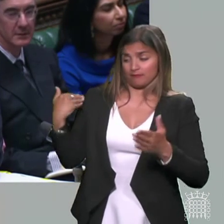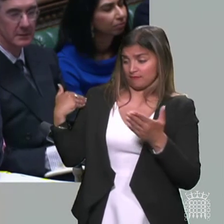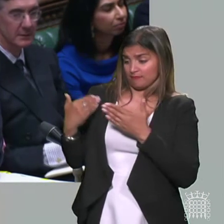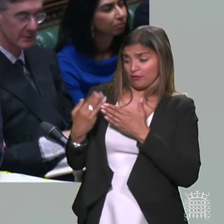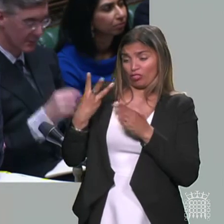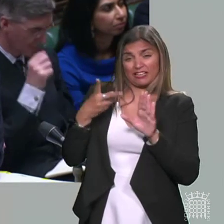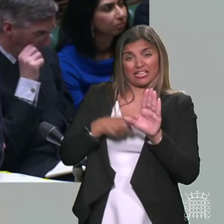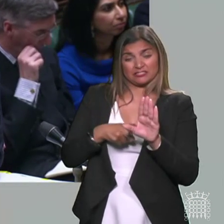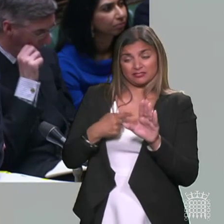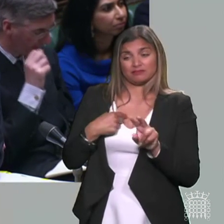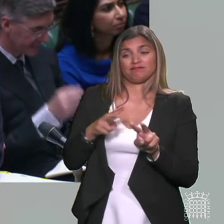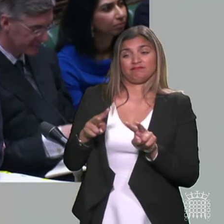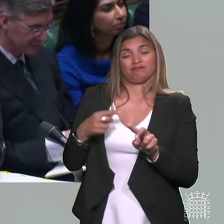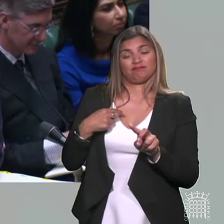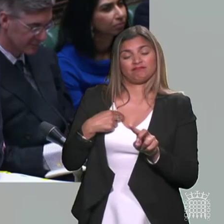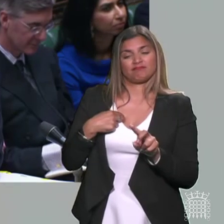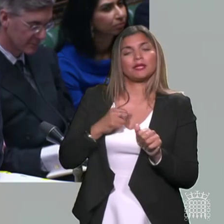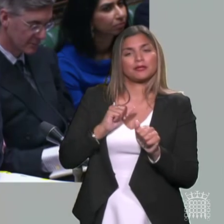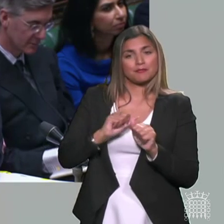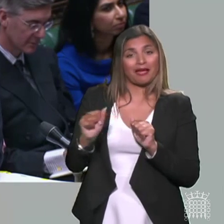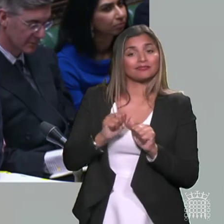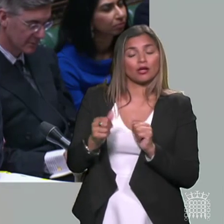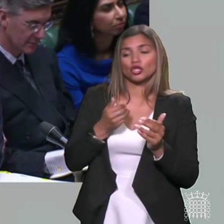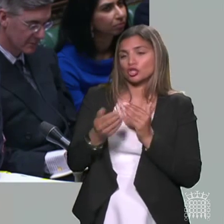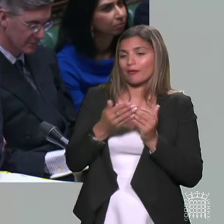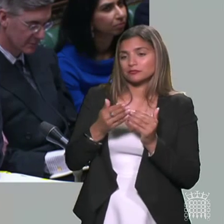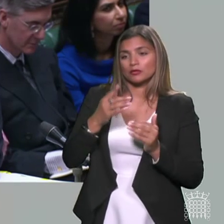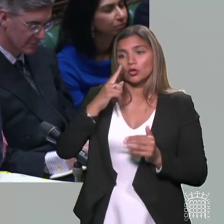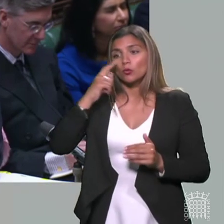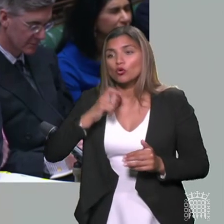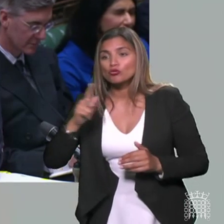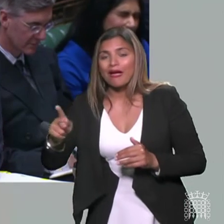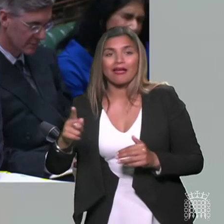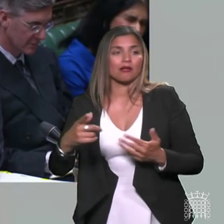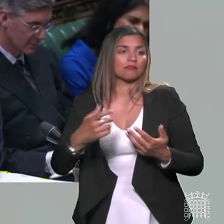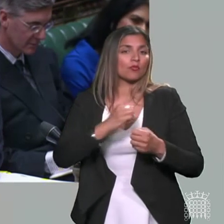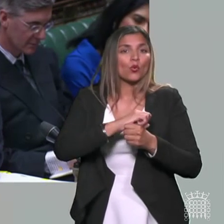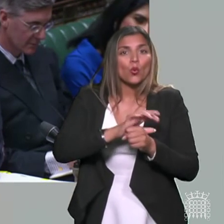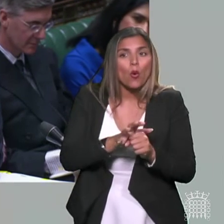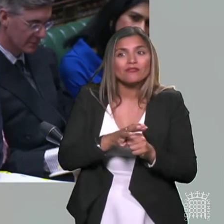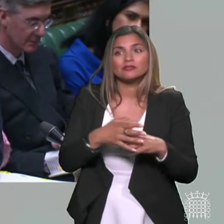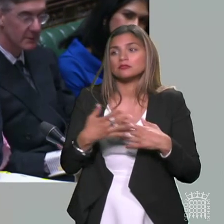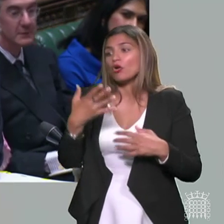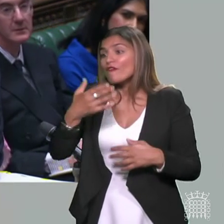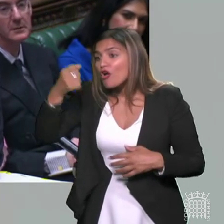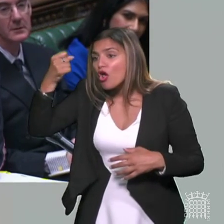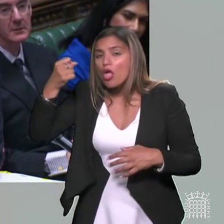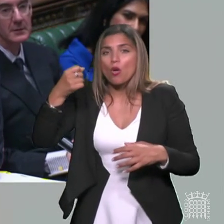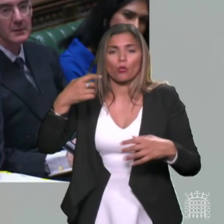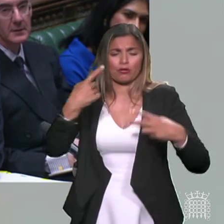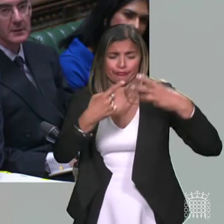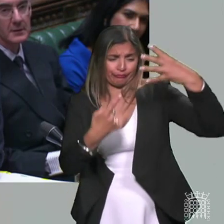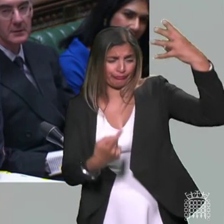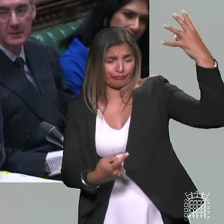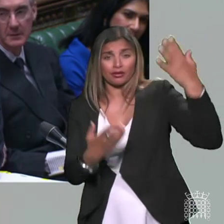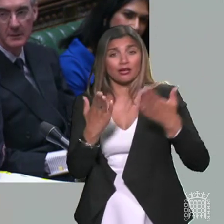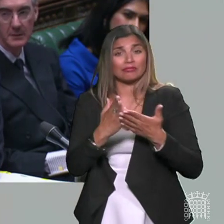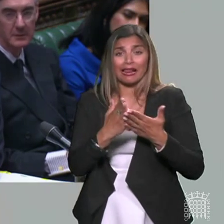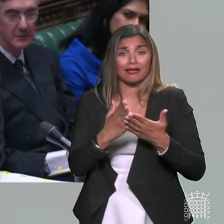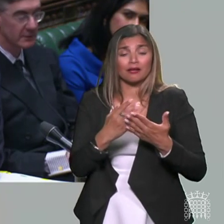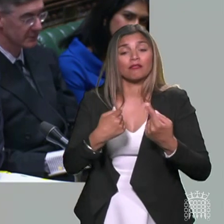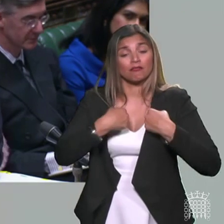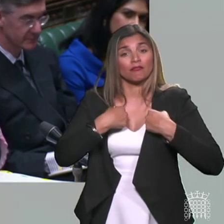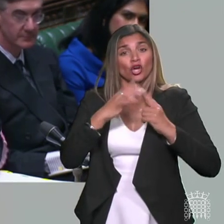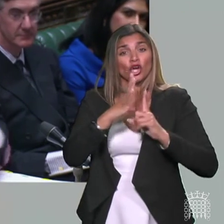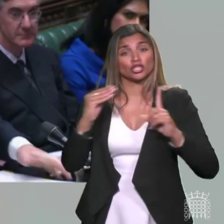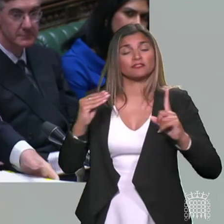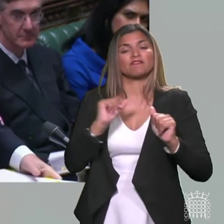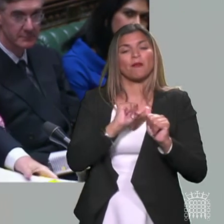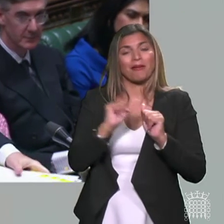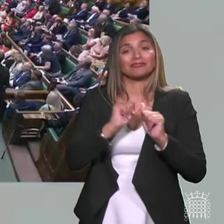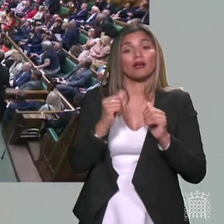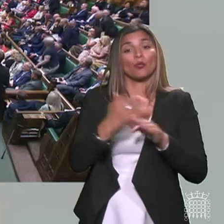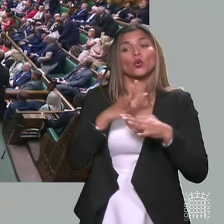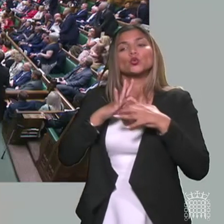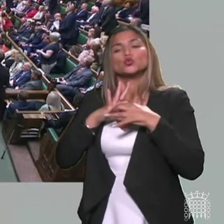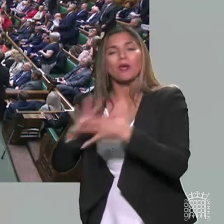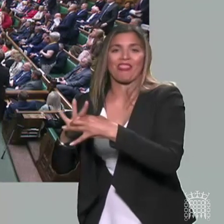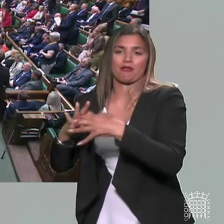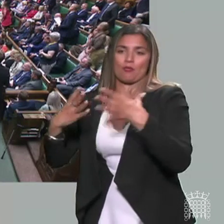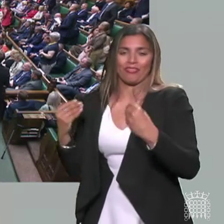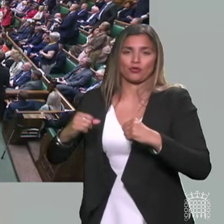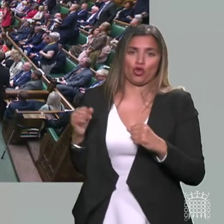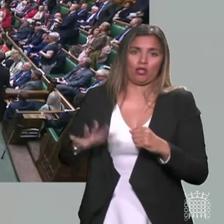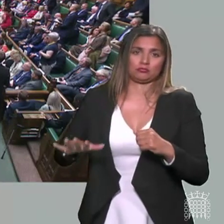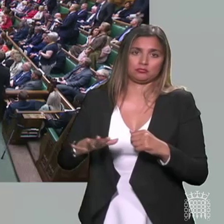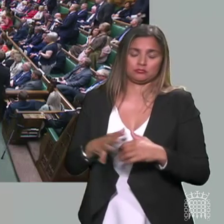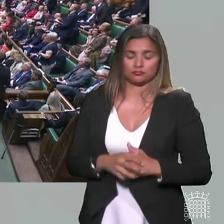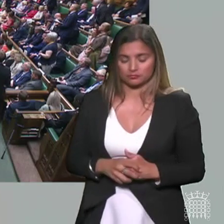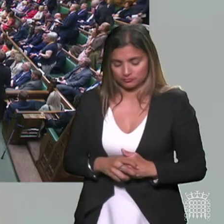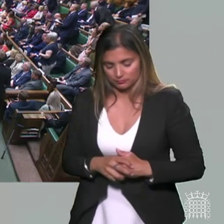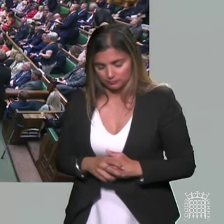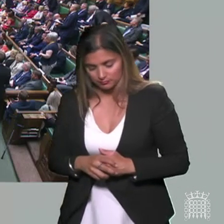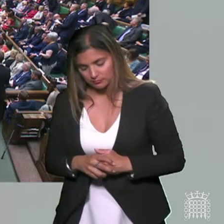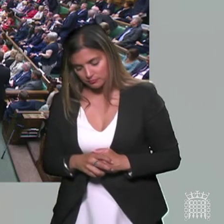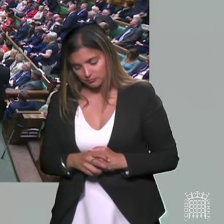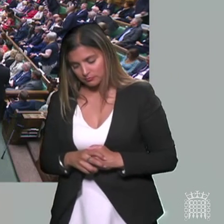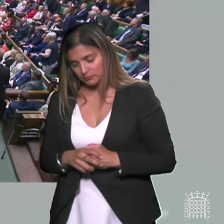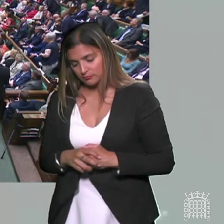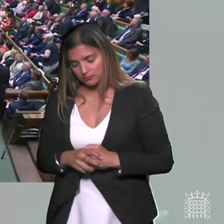Everything I have seen has taught me that whether it is Ukraine, covid or furlough, there is absolutely no doubt that we are better off working together.